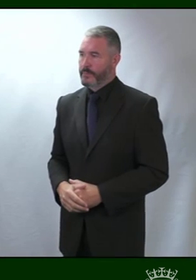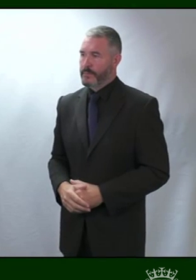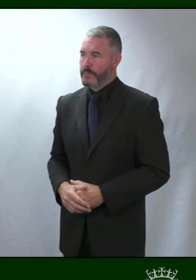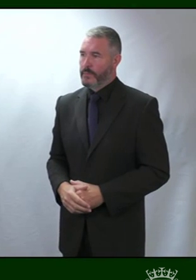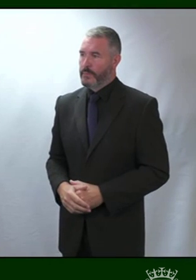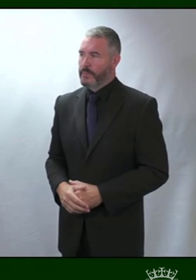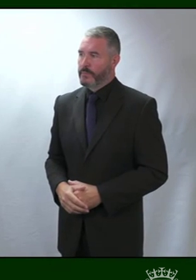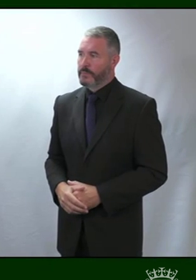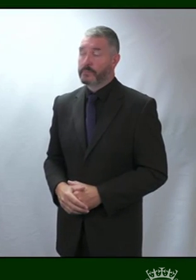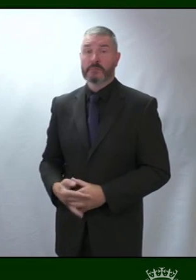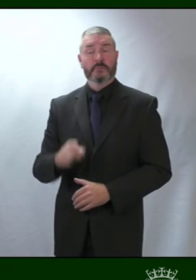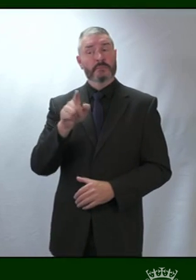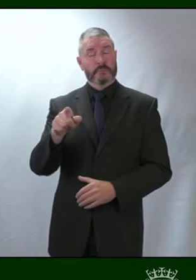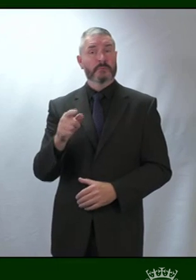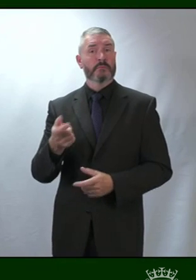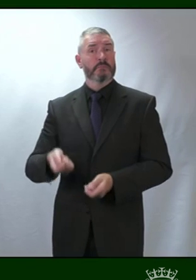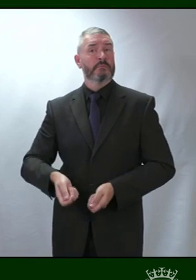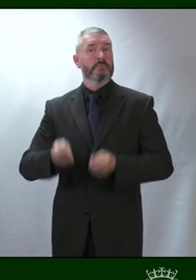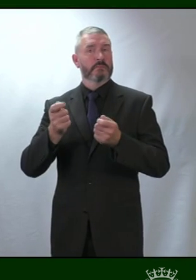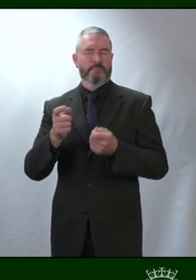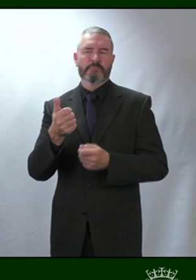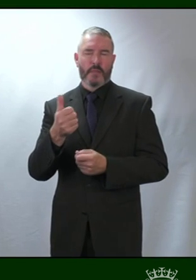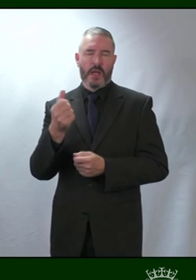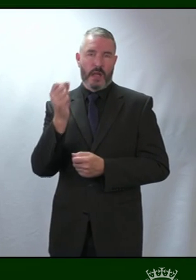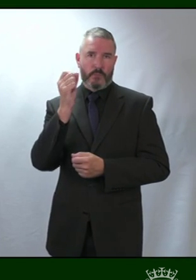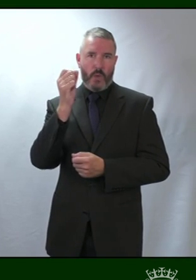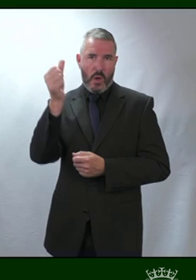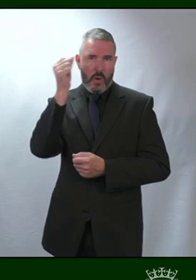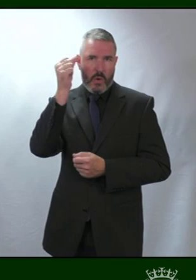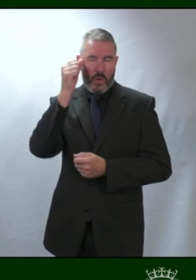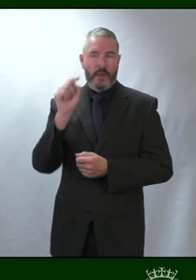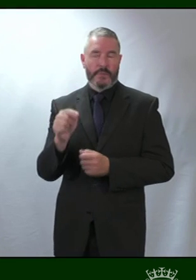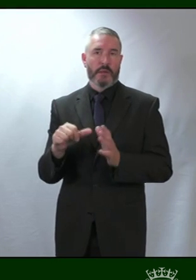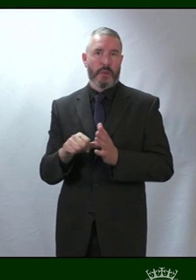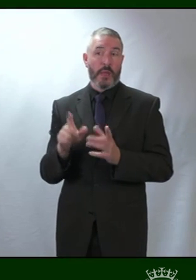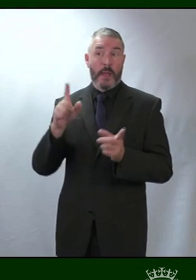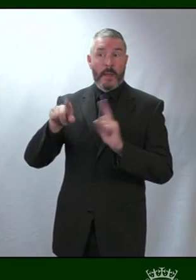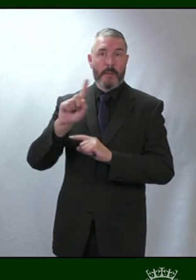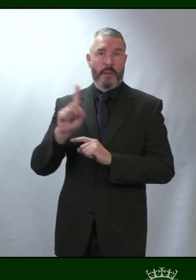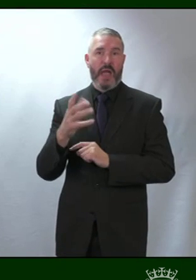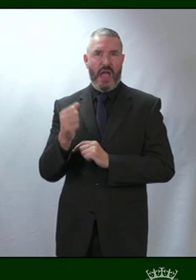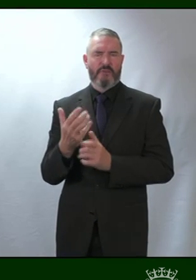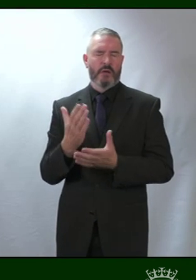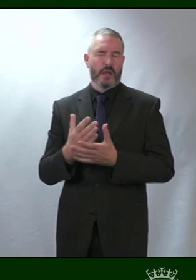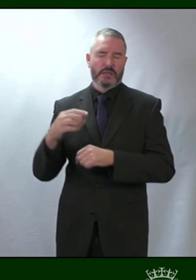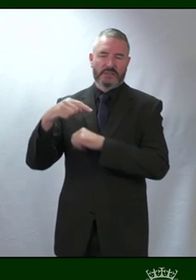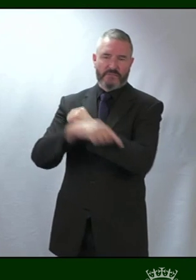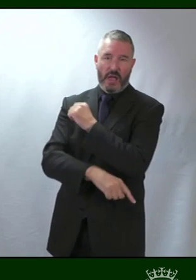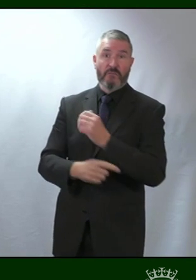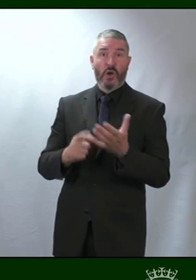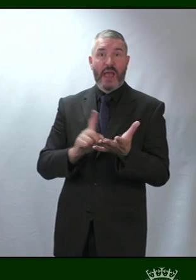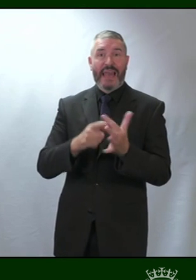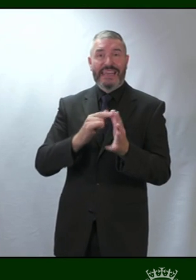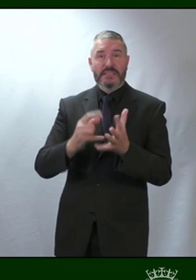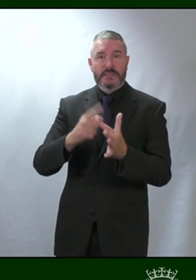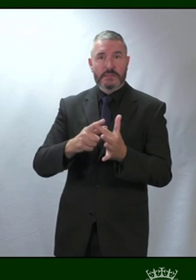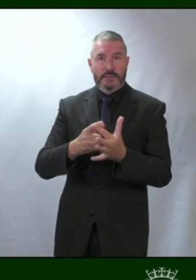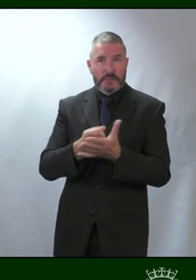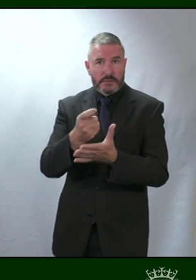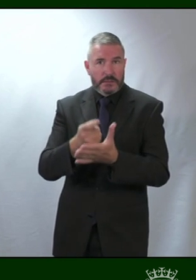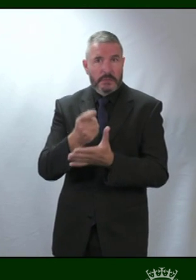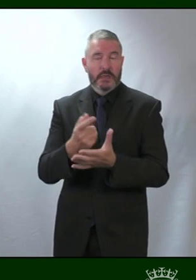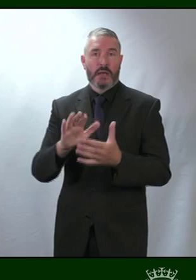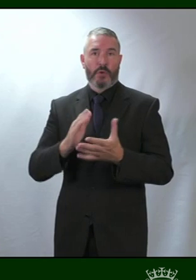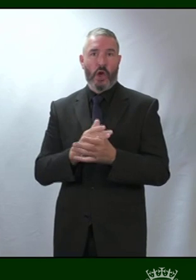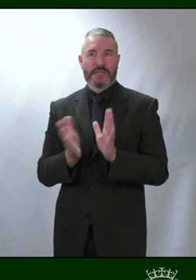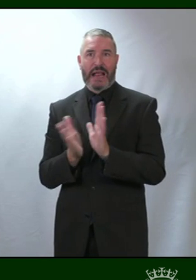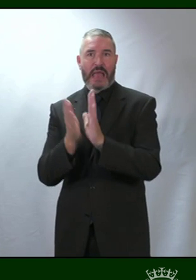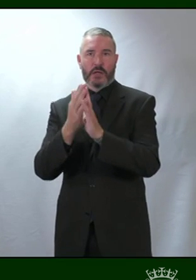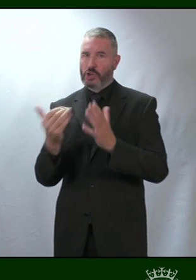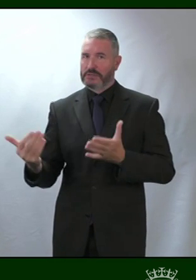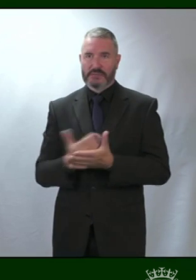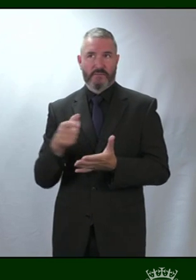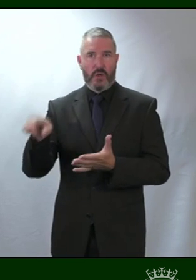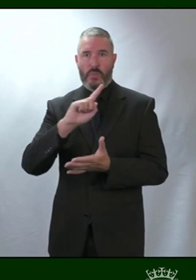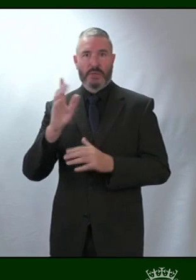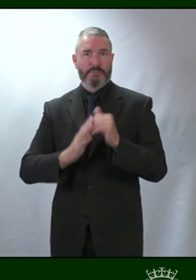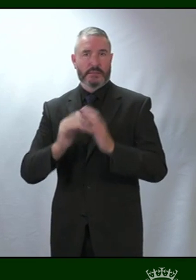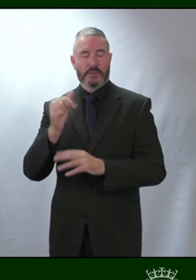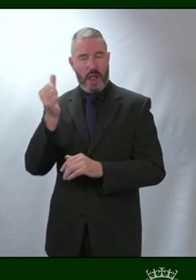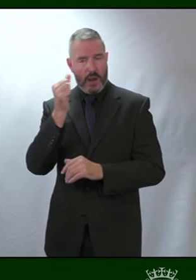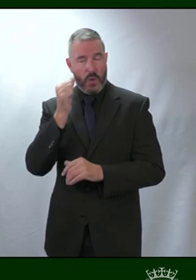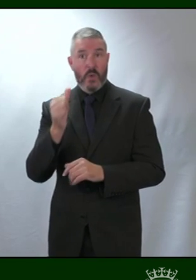I thank the hon. Lady, because I am aware of this problem of people facing real disadvantage—leaseholders and others—because of unsafe cladding still on their buildings.